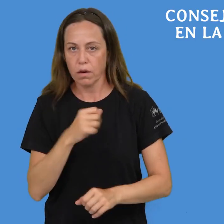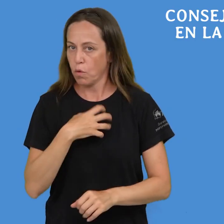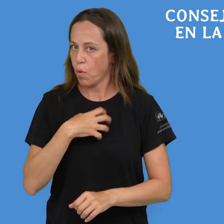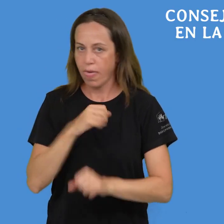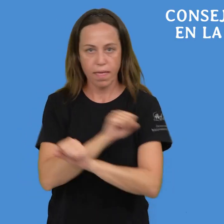poder